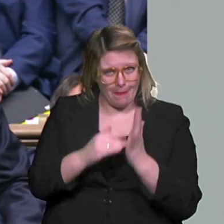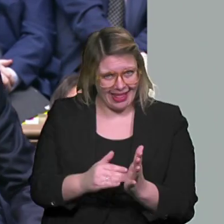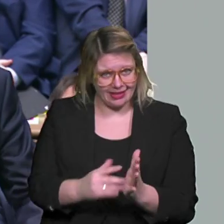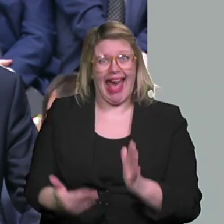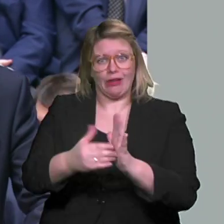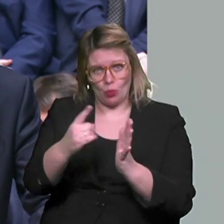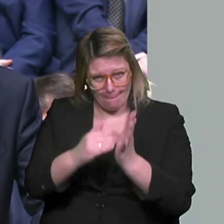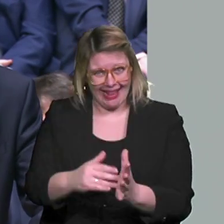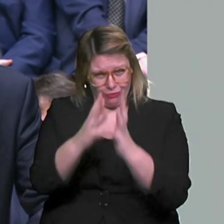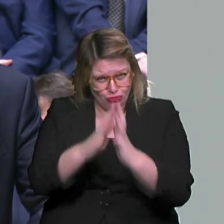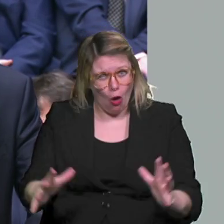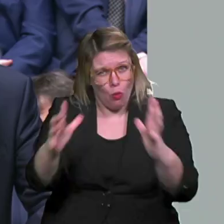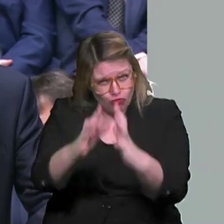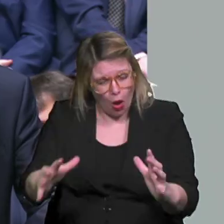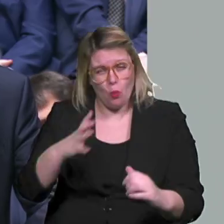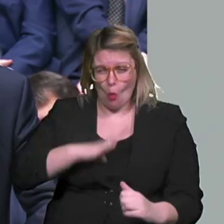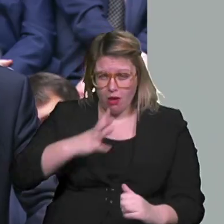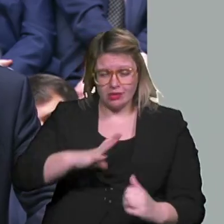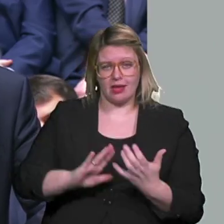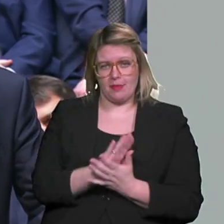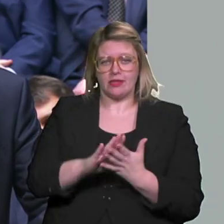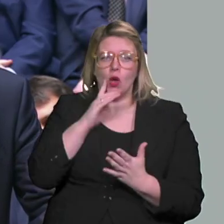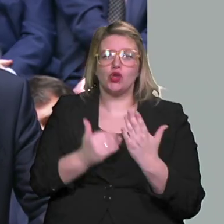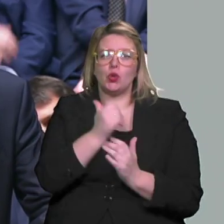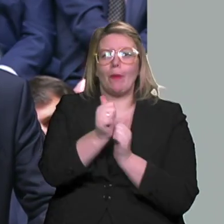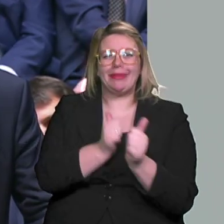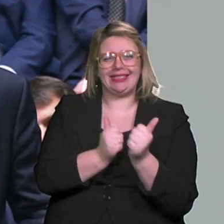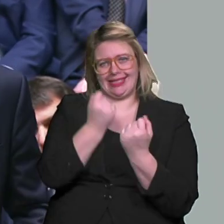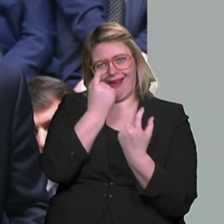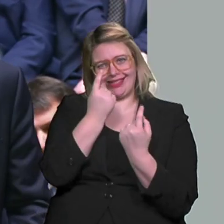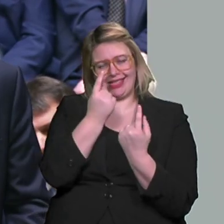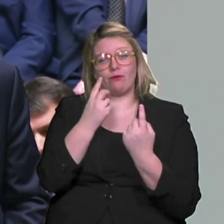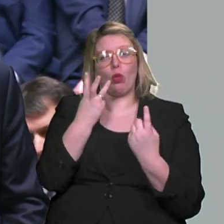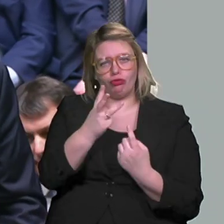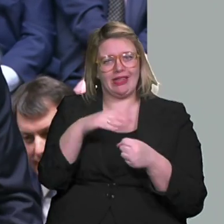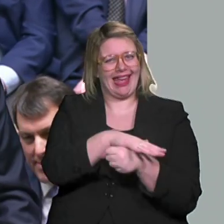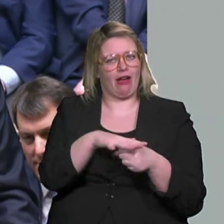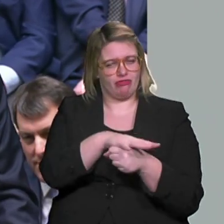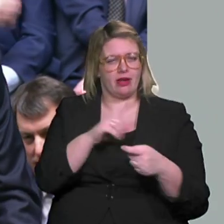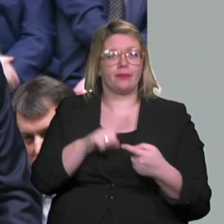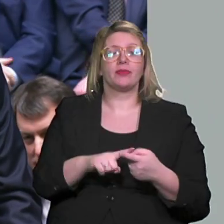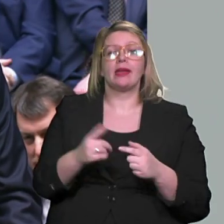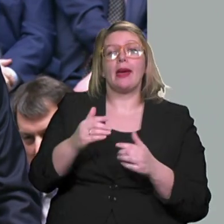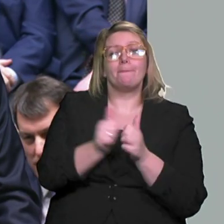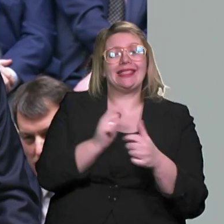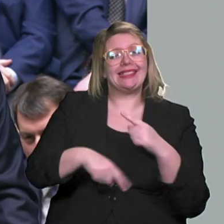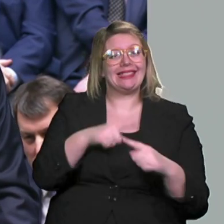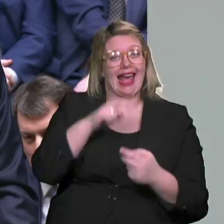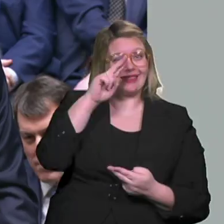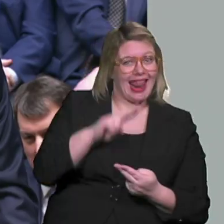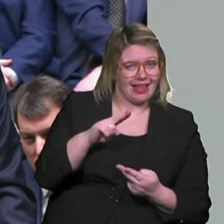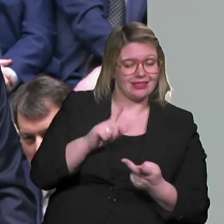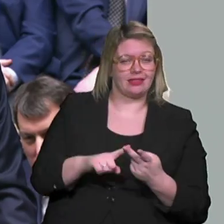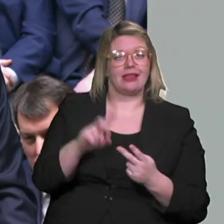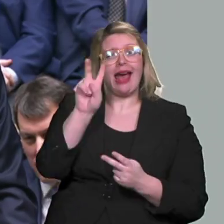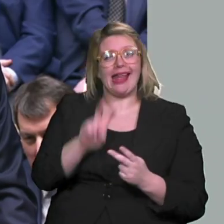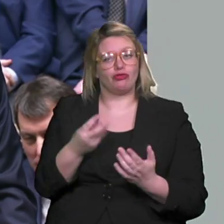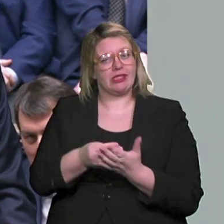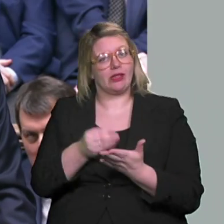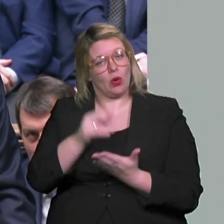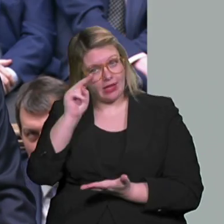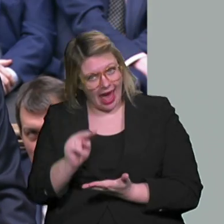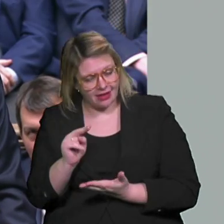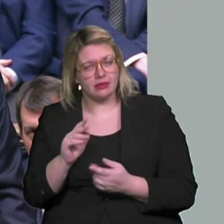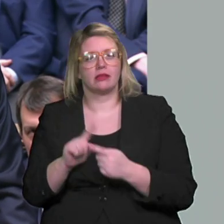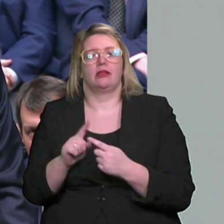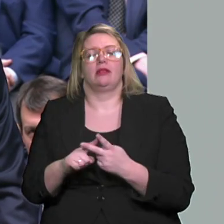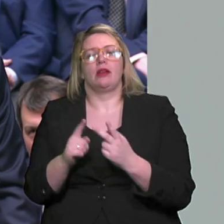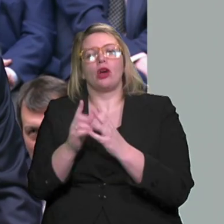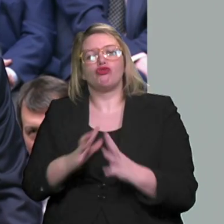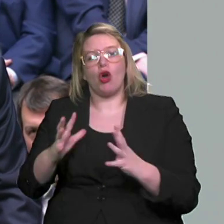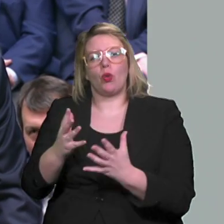So today I bring forward enterprise measures in these three areas: to lower business taxes, to reduce energy costs and to support our growth industries.